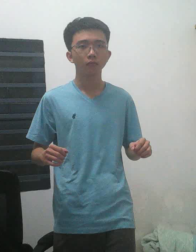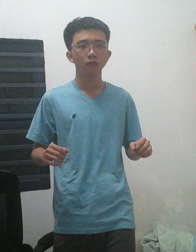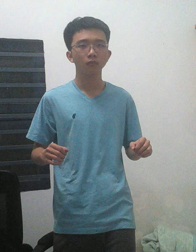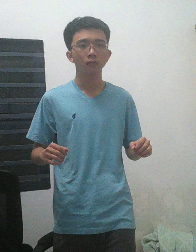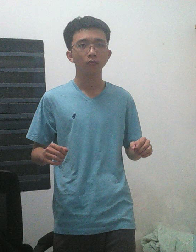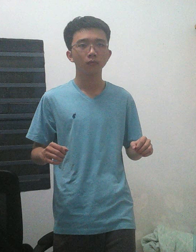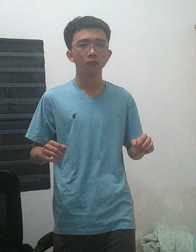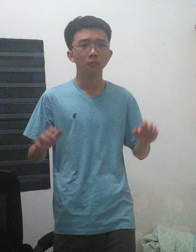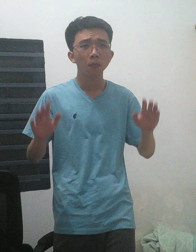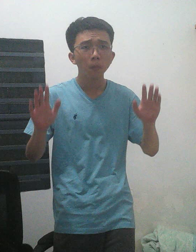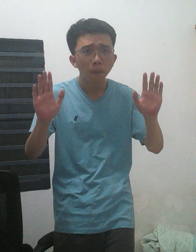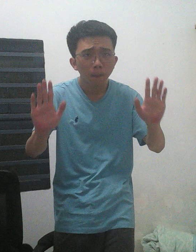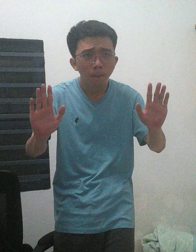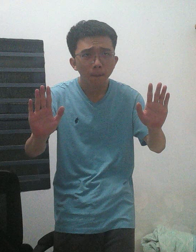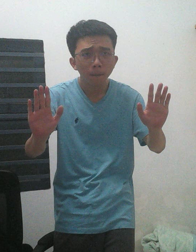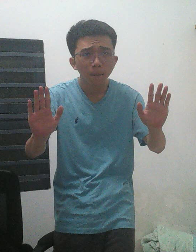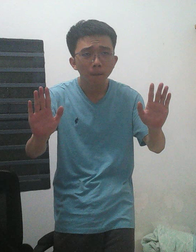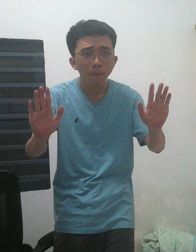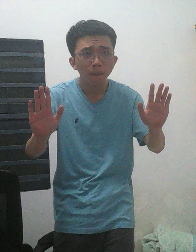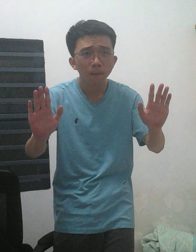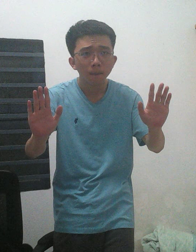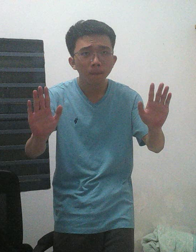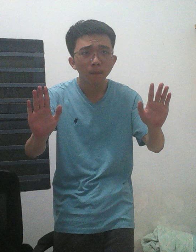dung lai